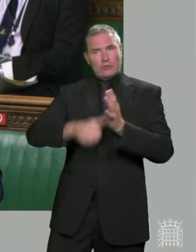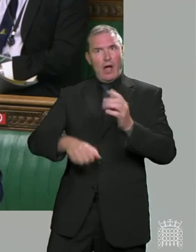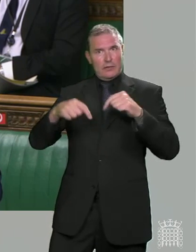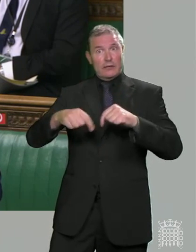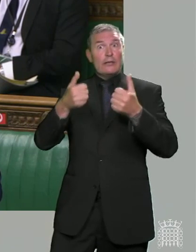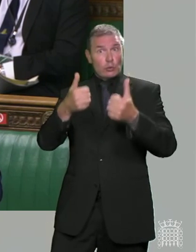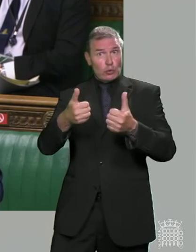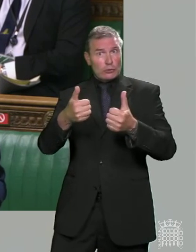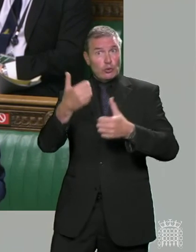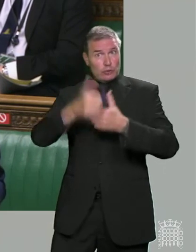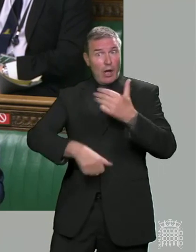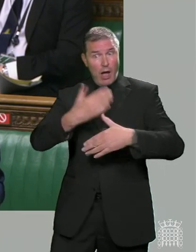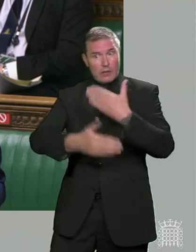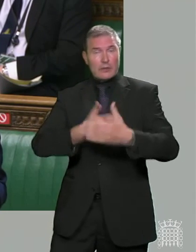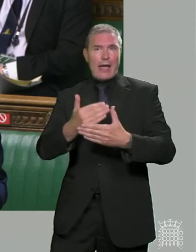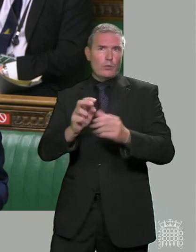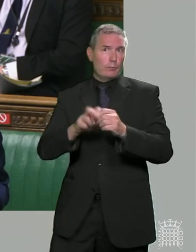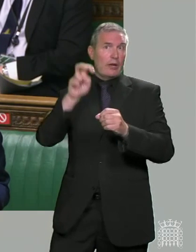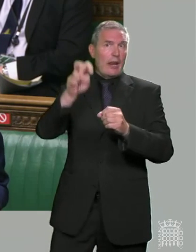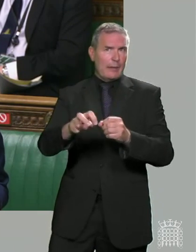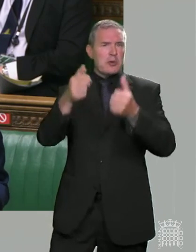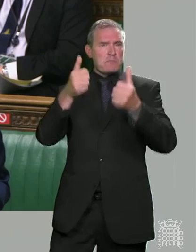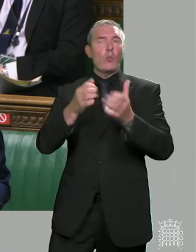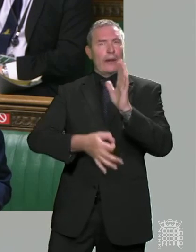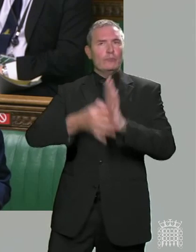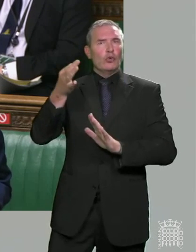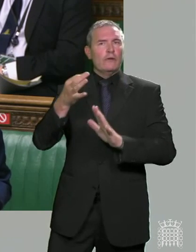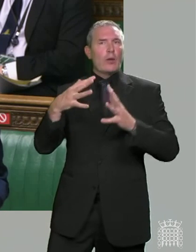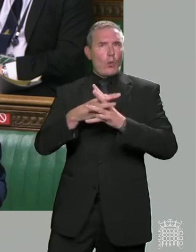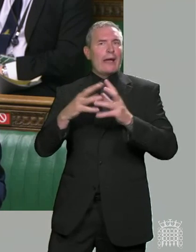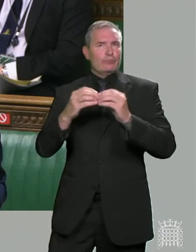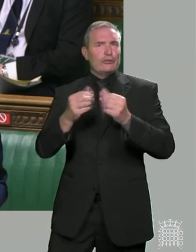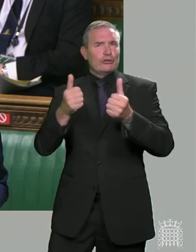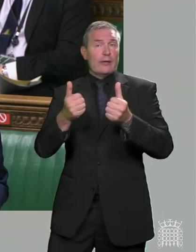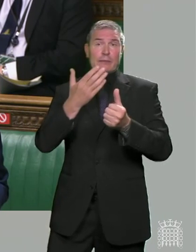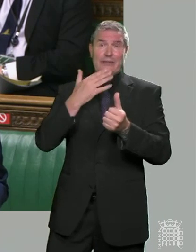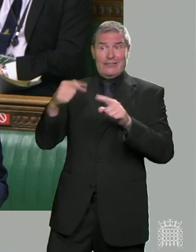It is fantastic news and a monumental milestone, and it will massively improve our protection from flooding.